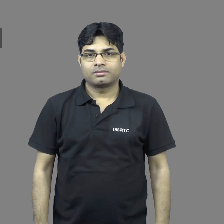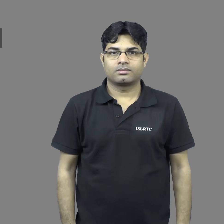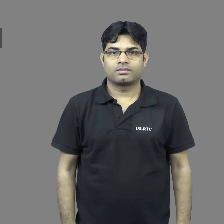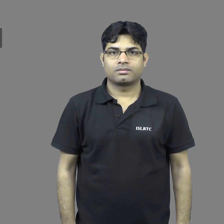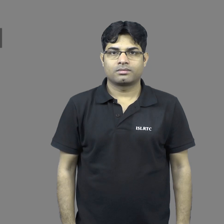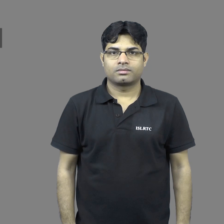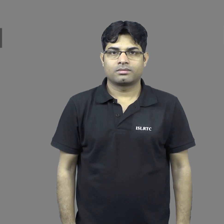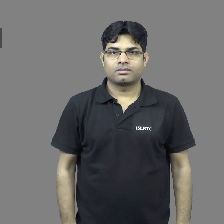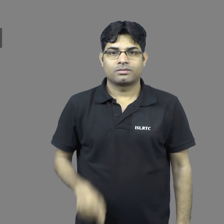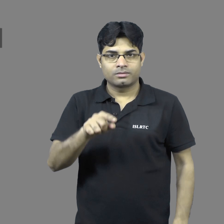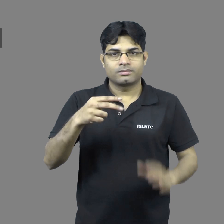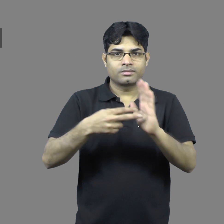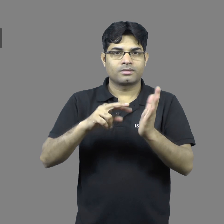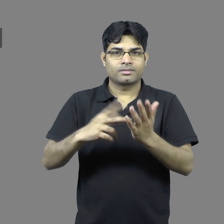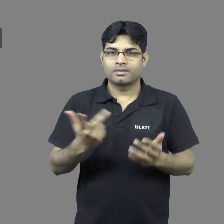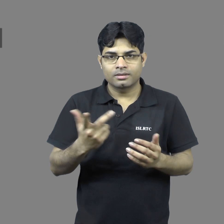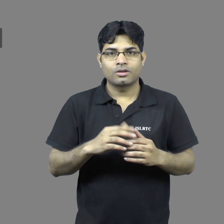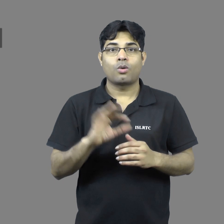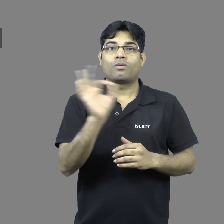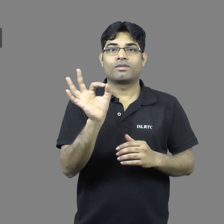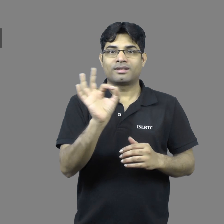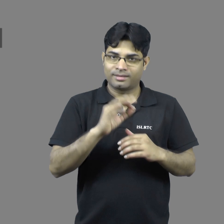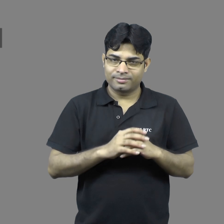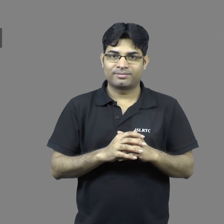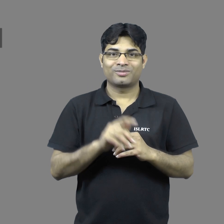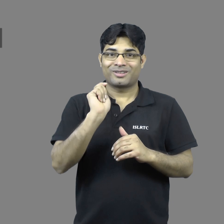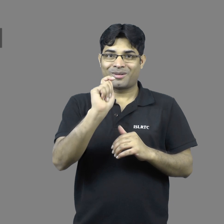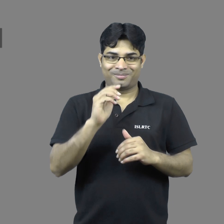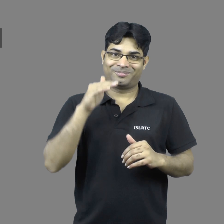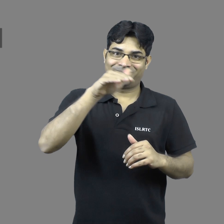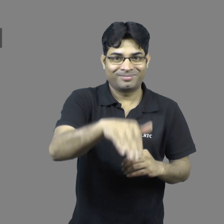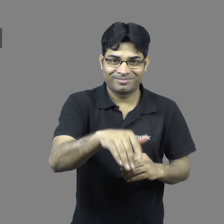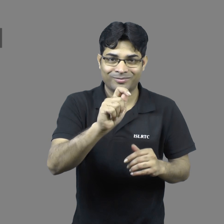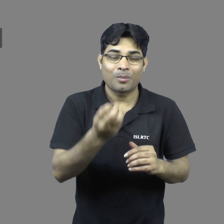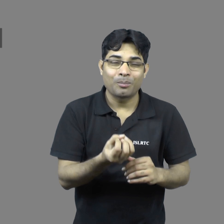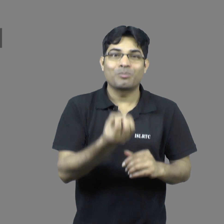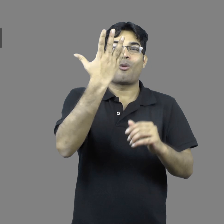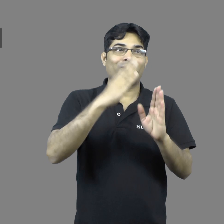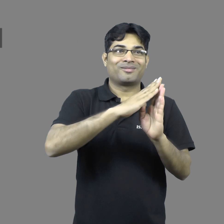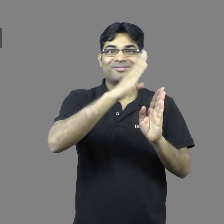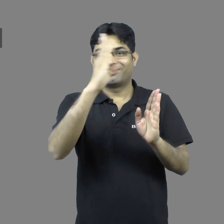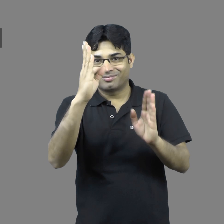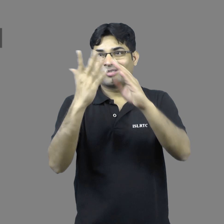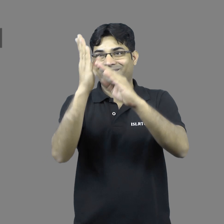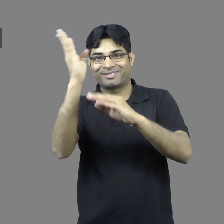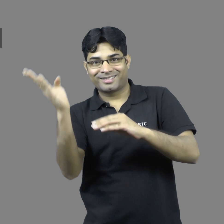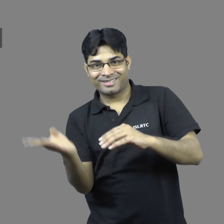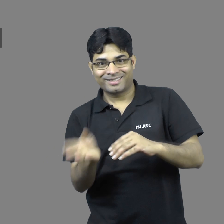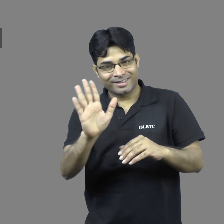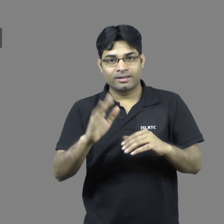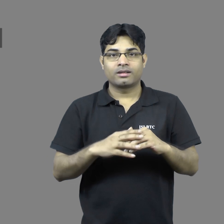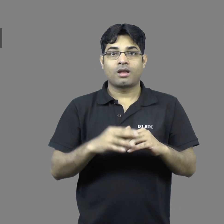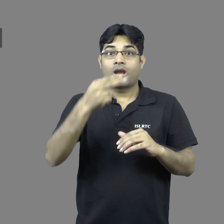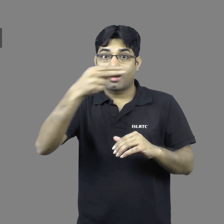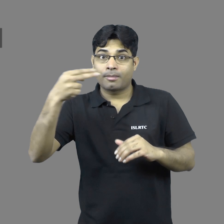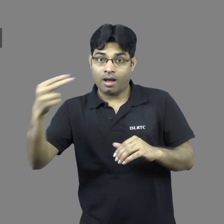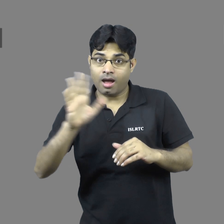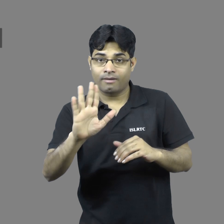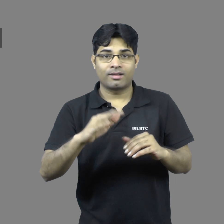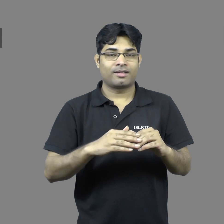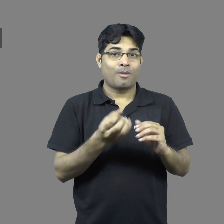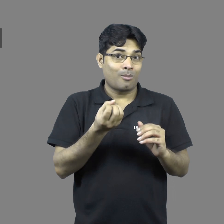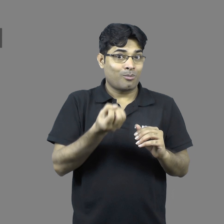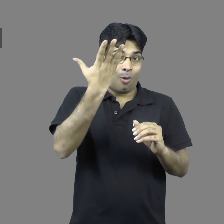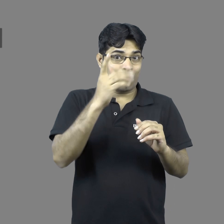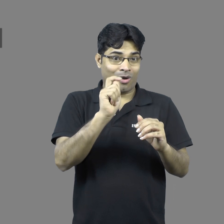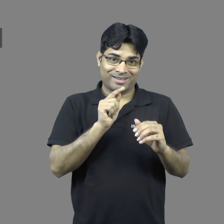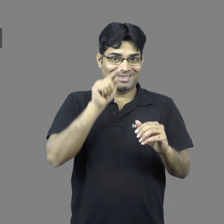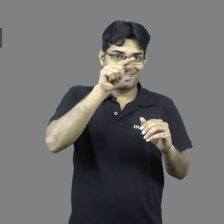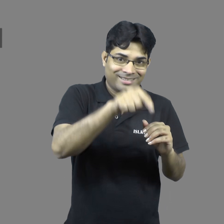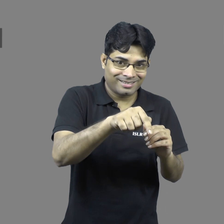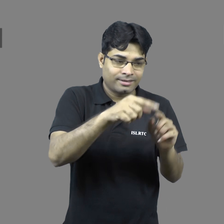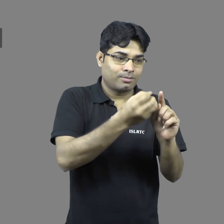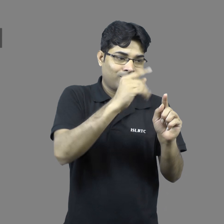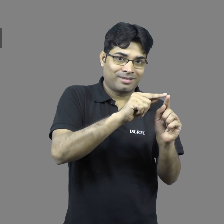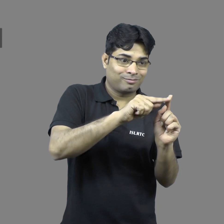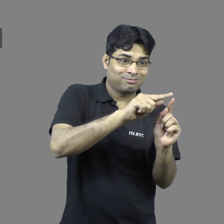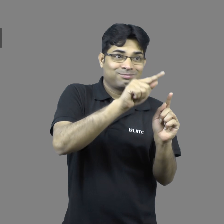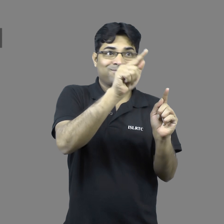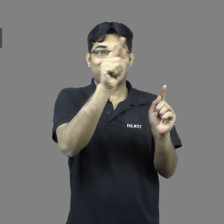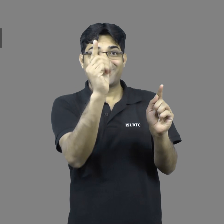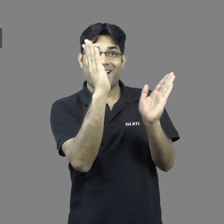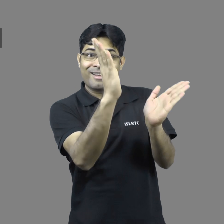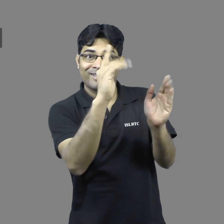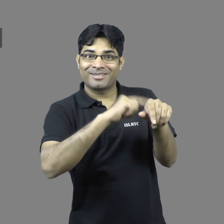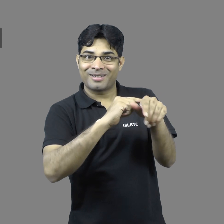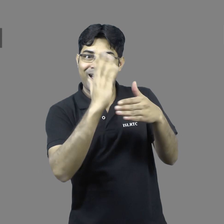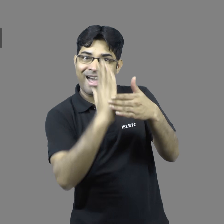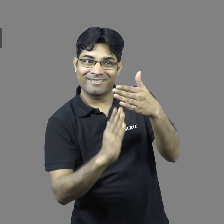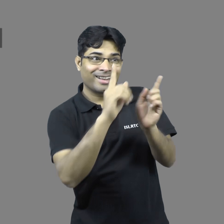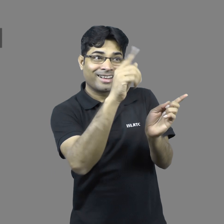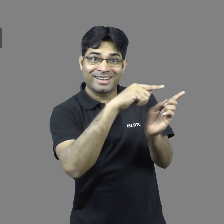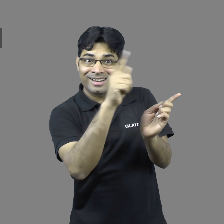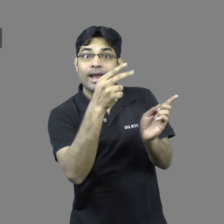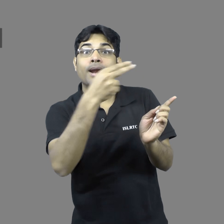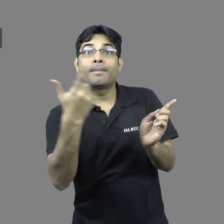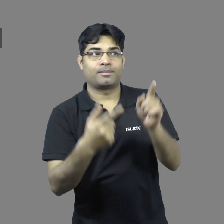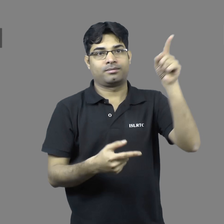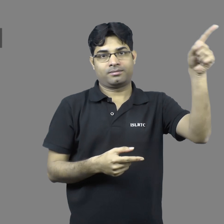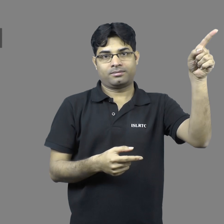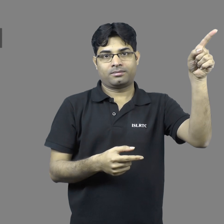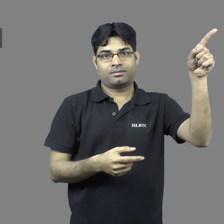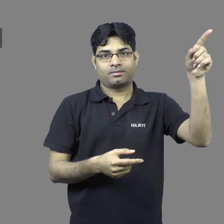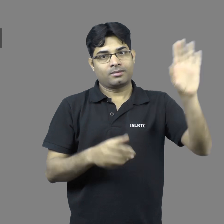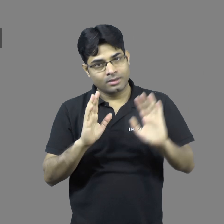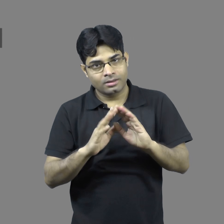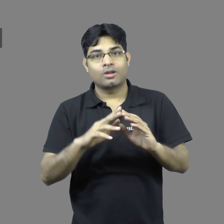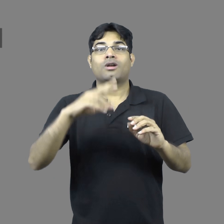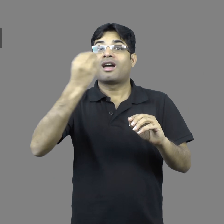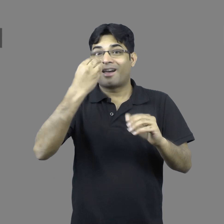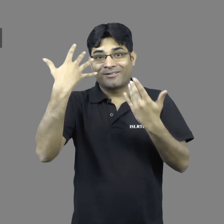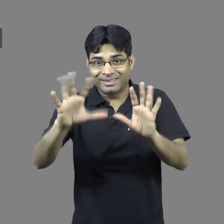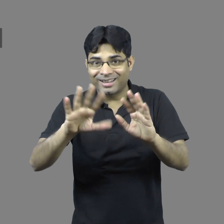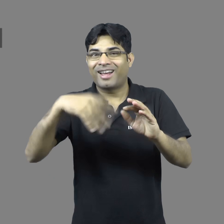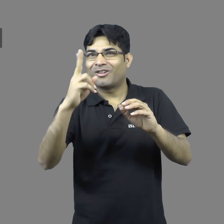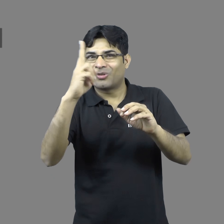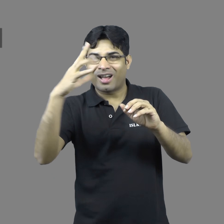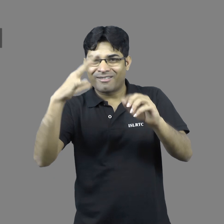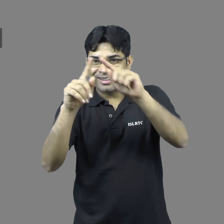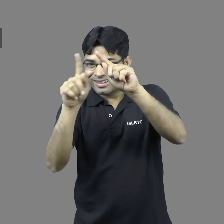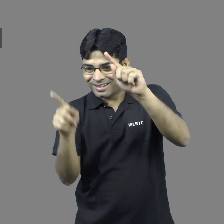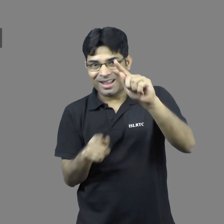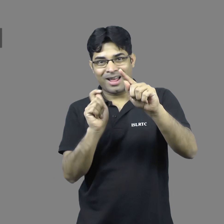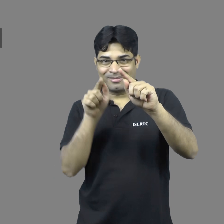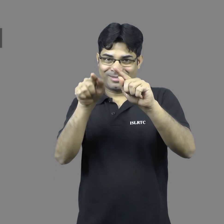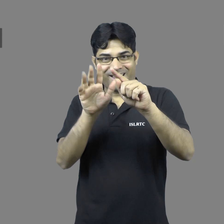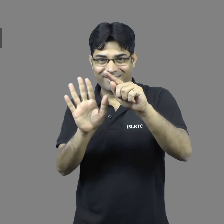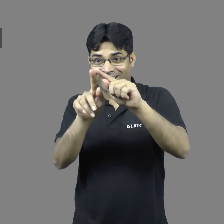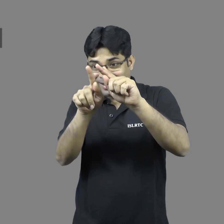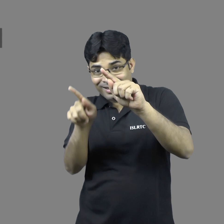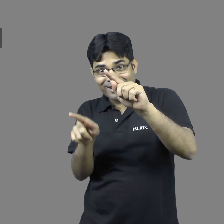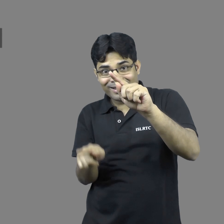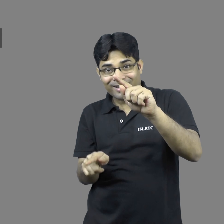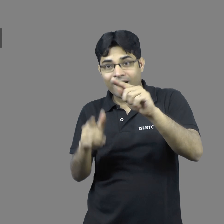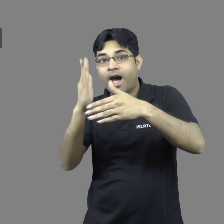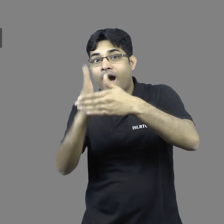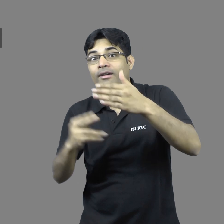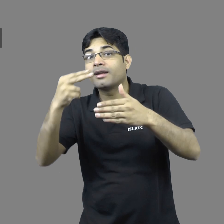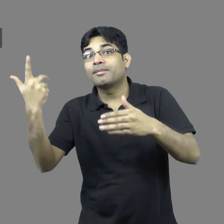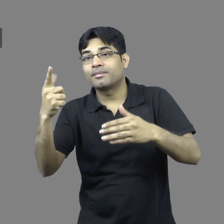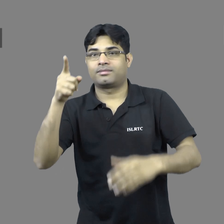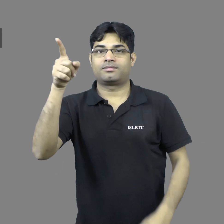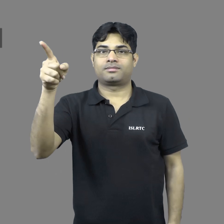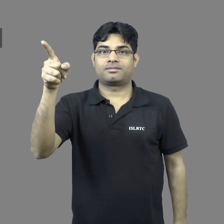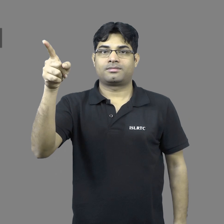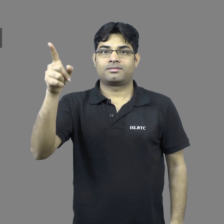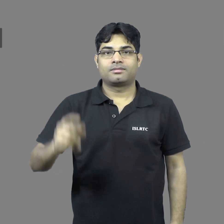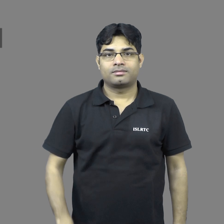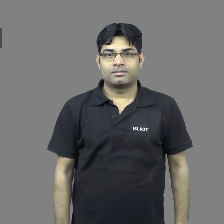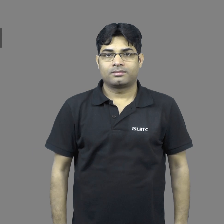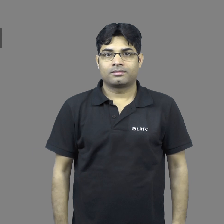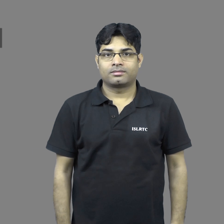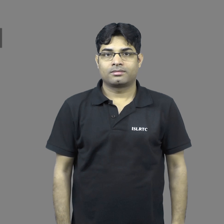First Half Second Half